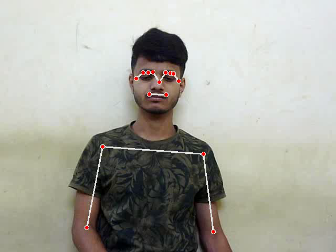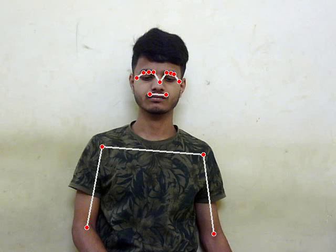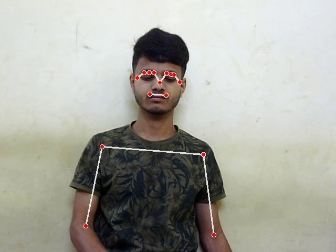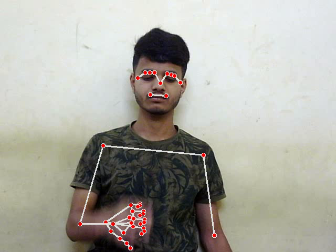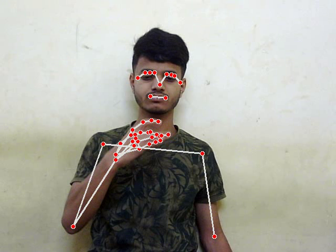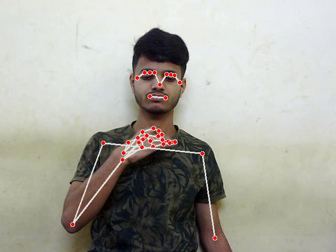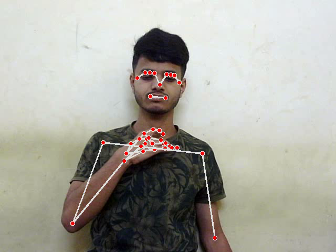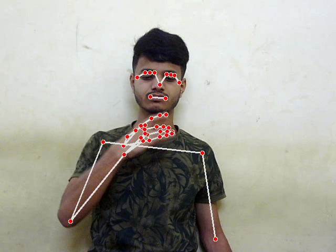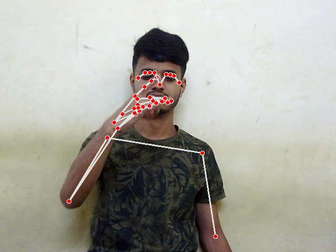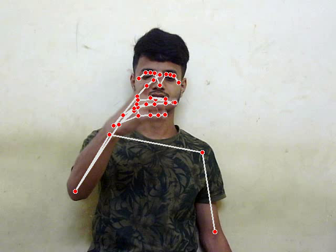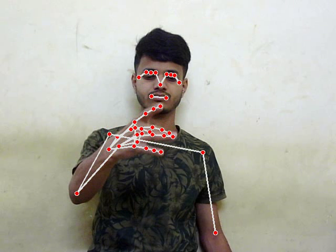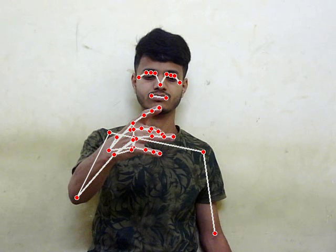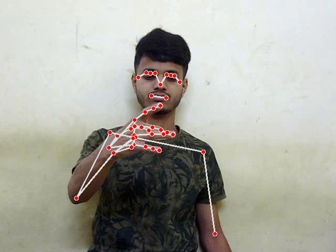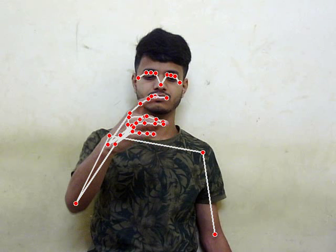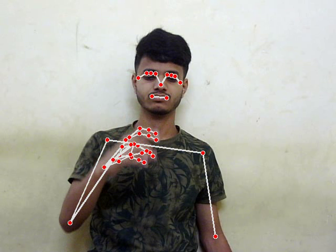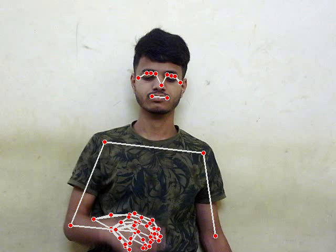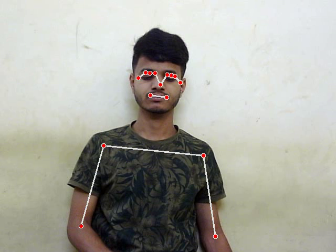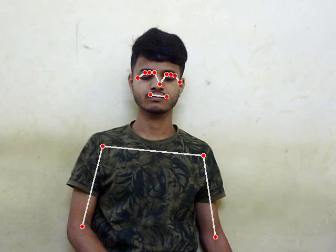like